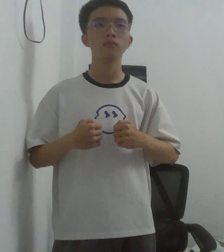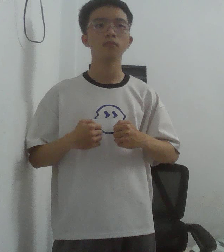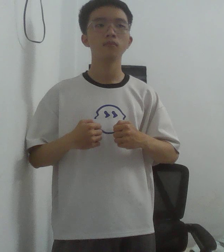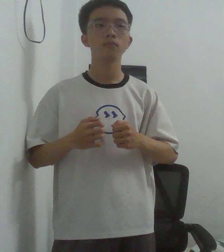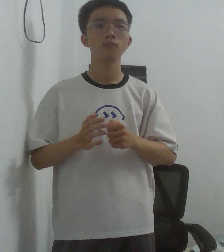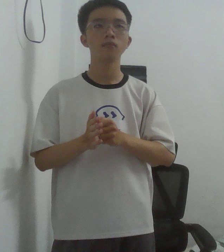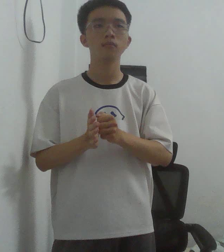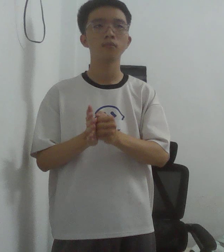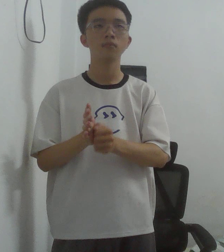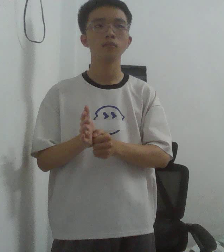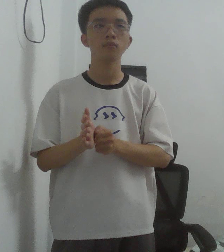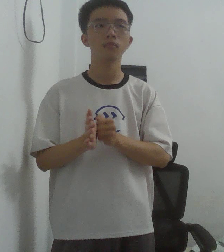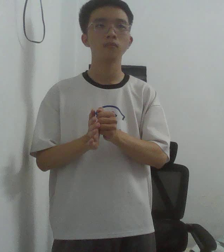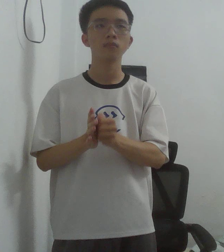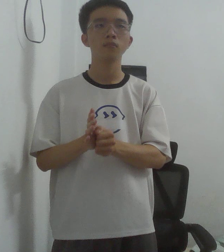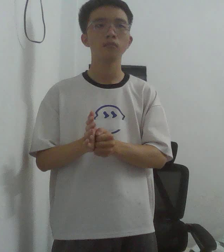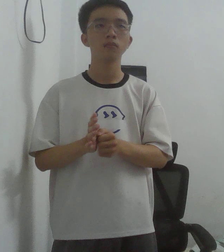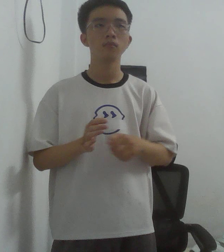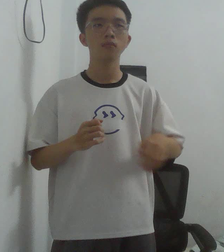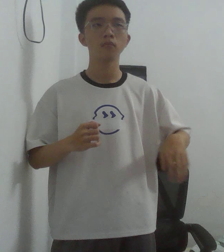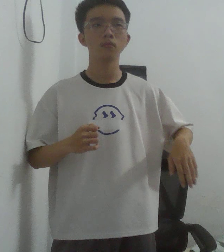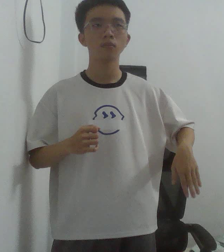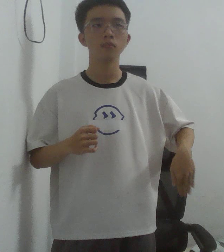thang sau